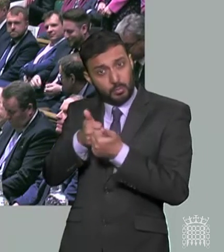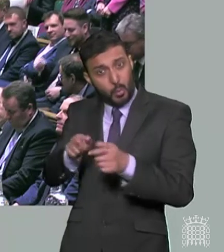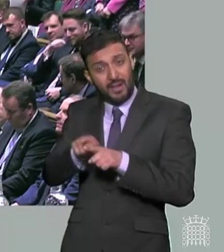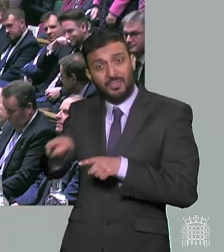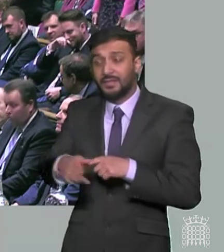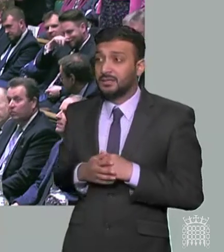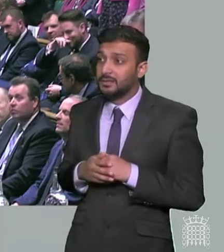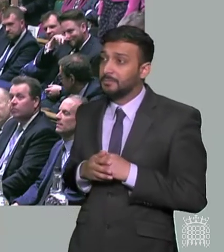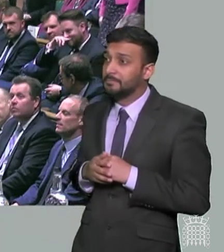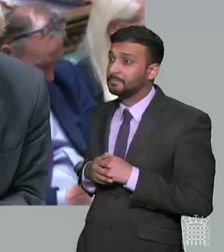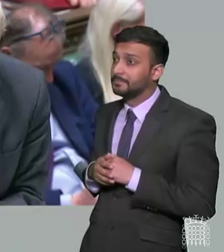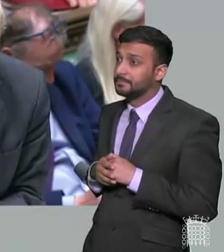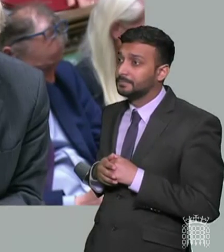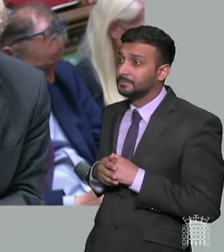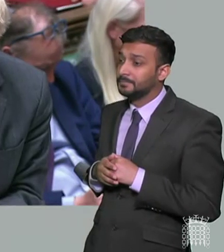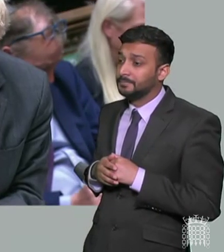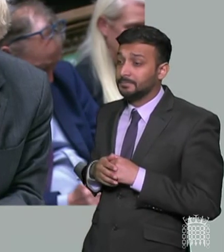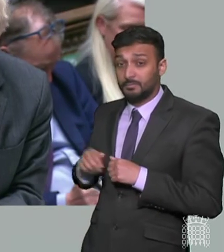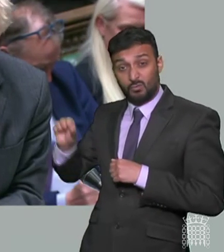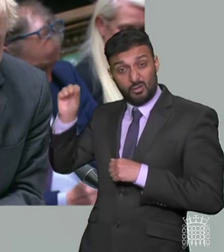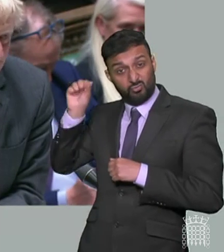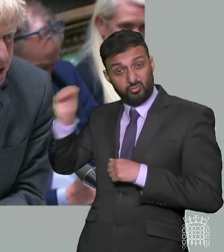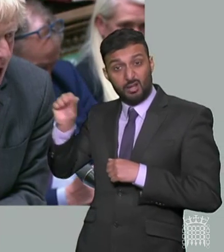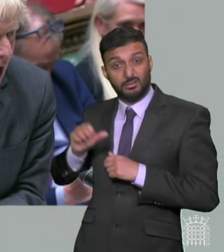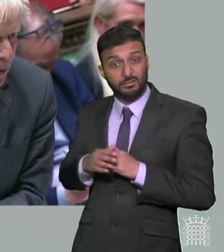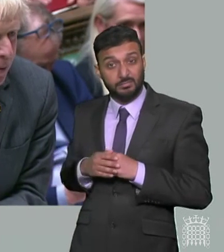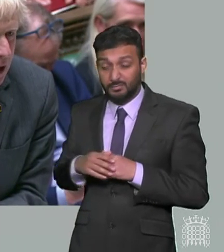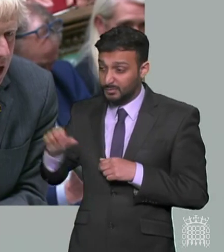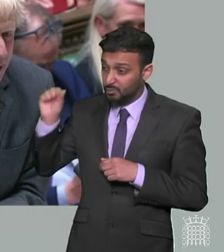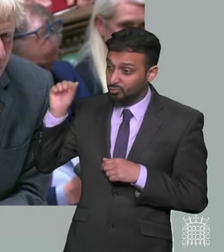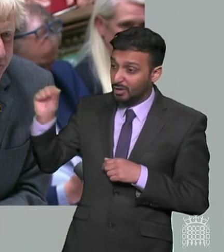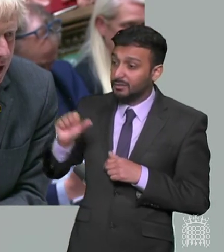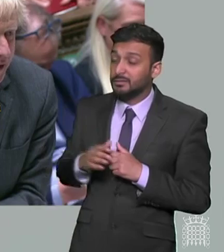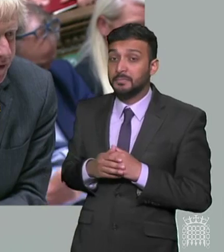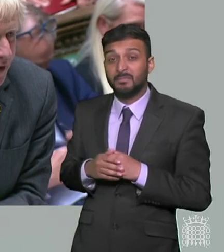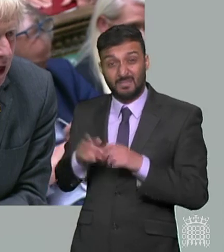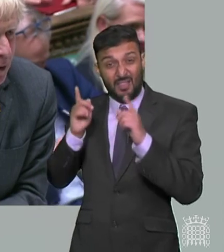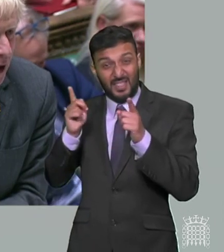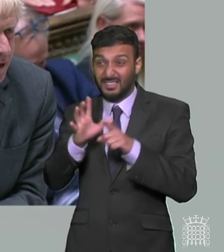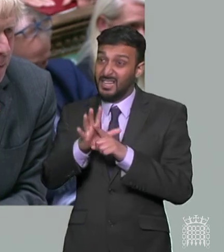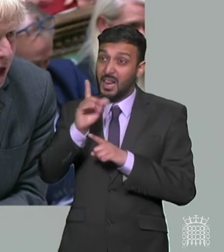My honourable Friend is entirely right: those are the issues on which people will be voting.